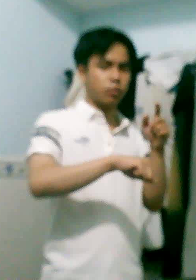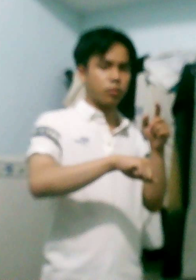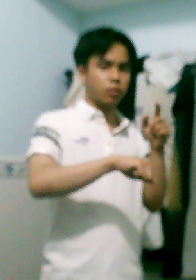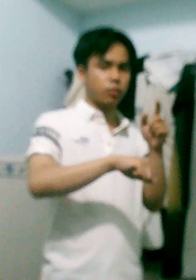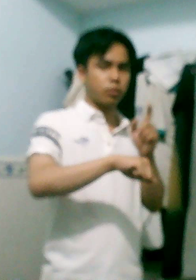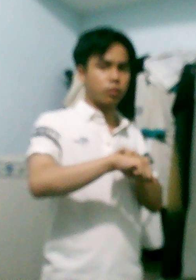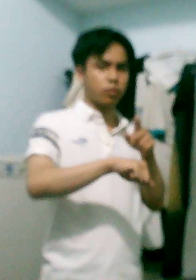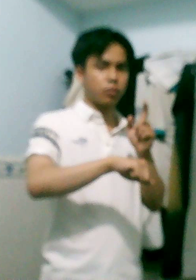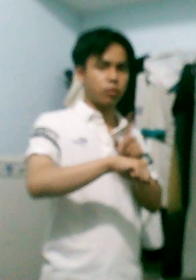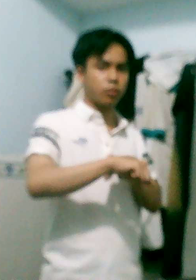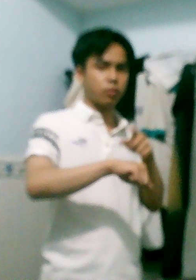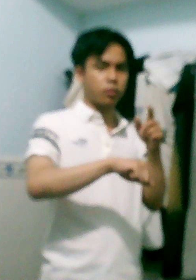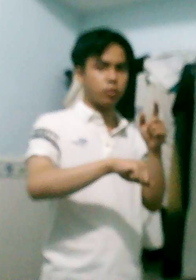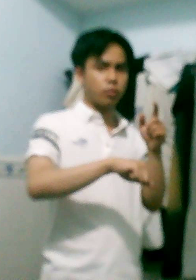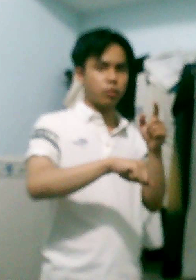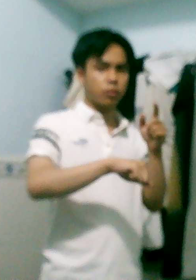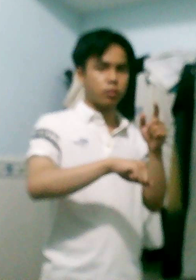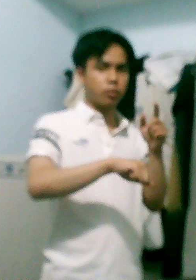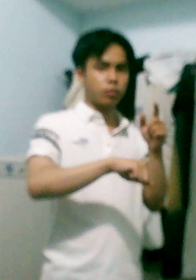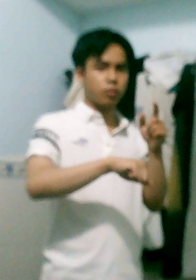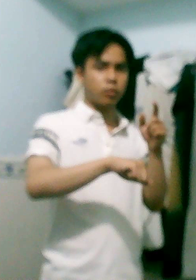gio